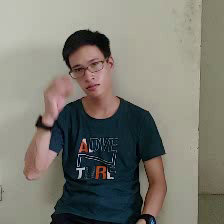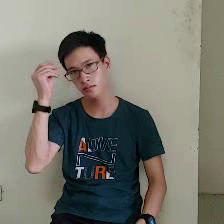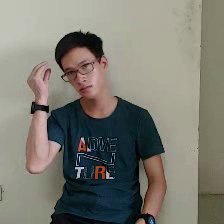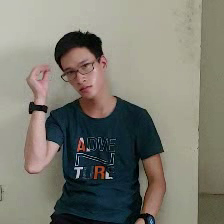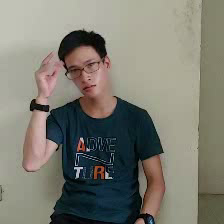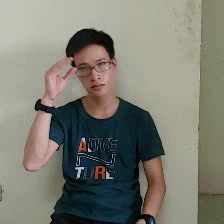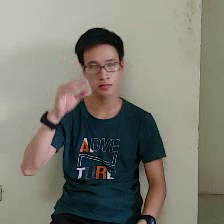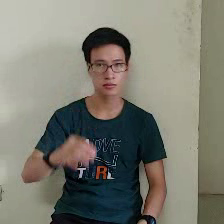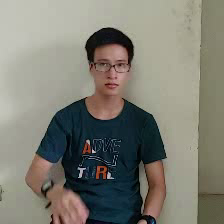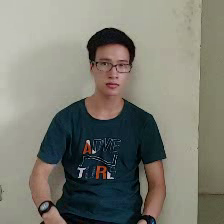Băn khoăn